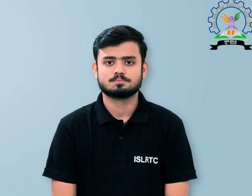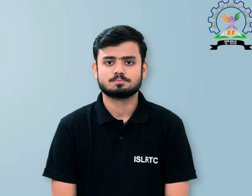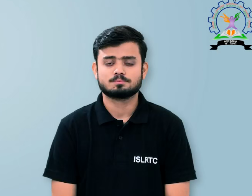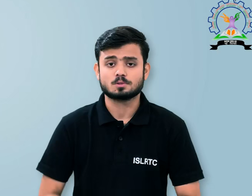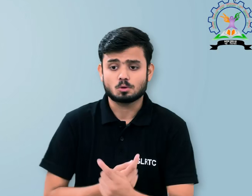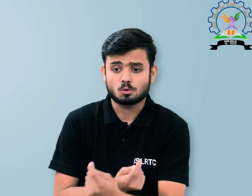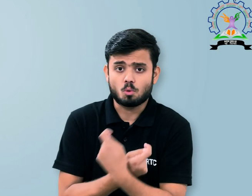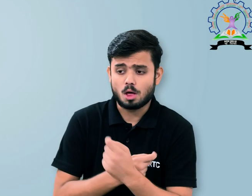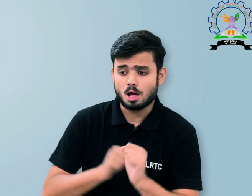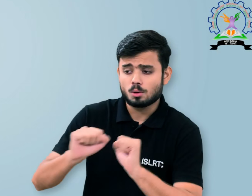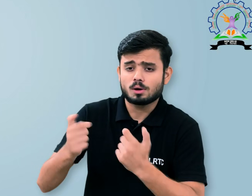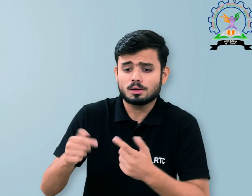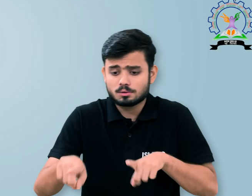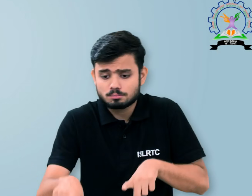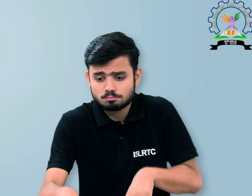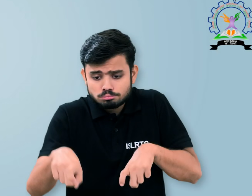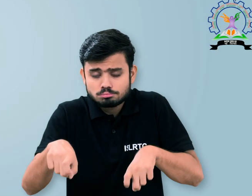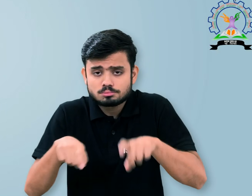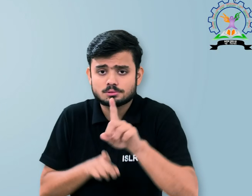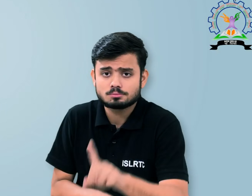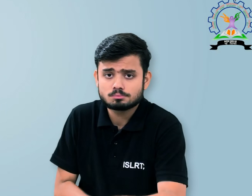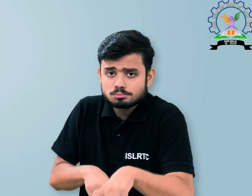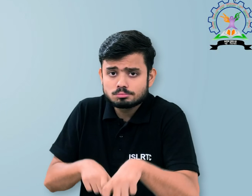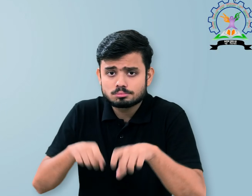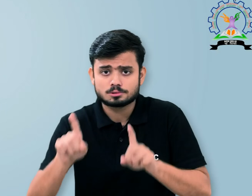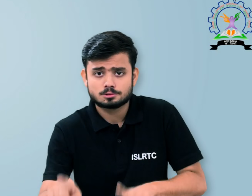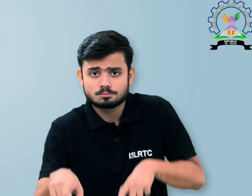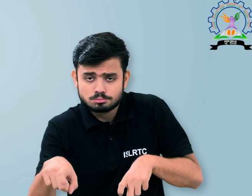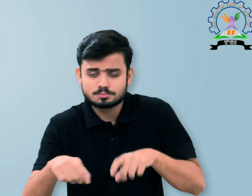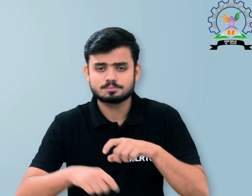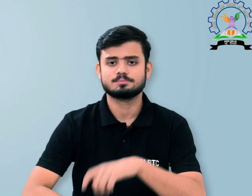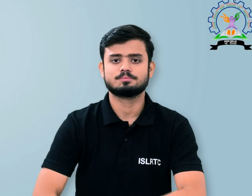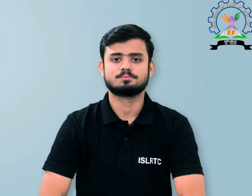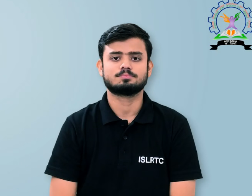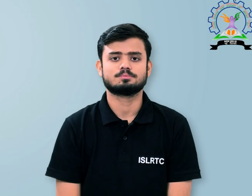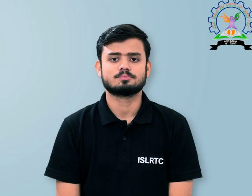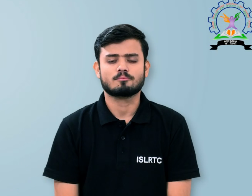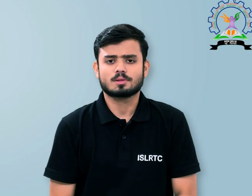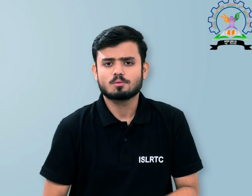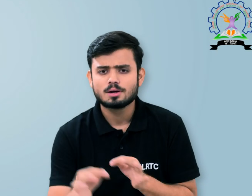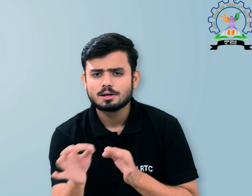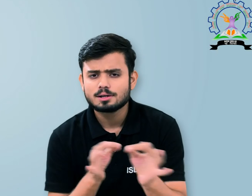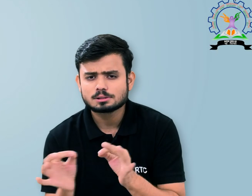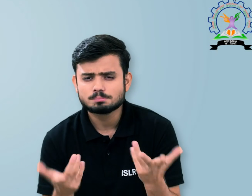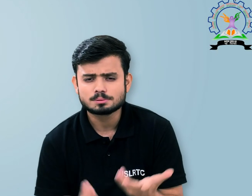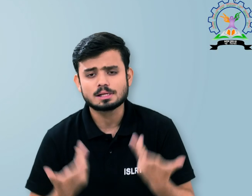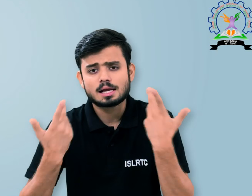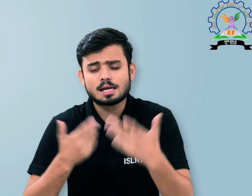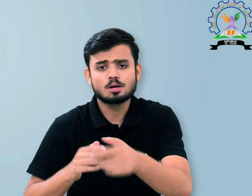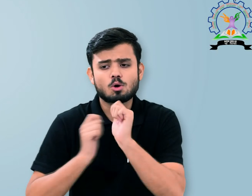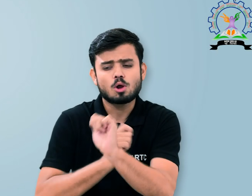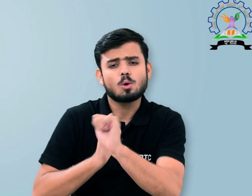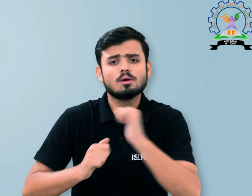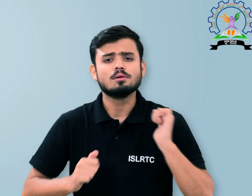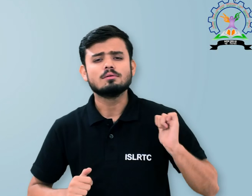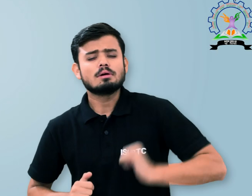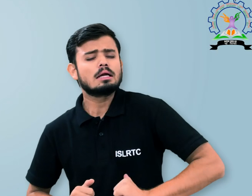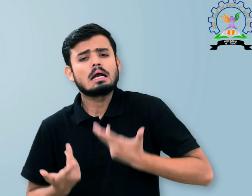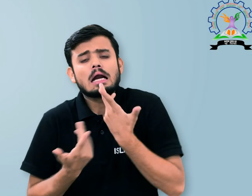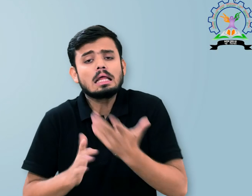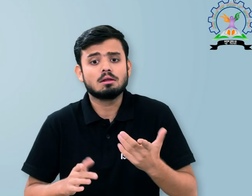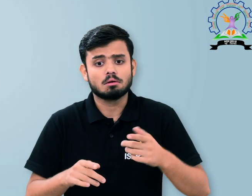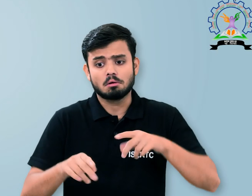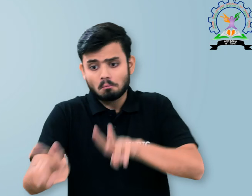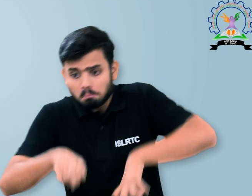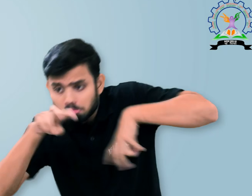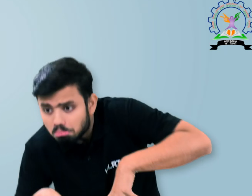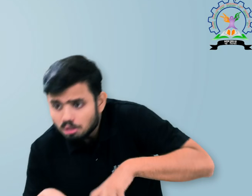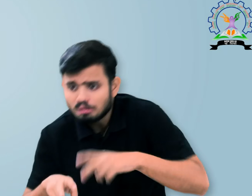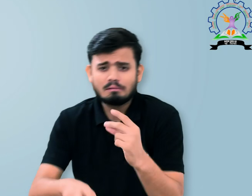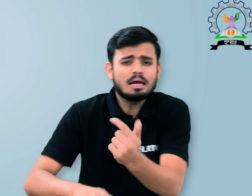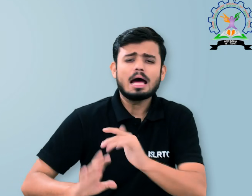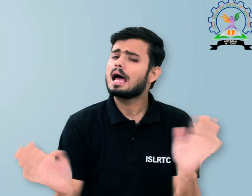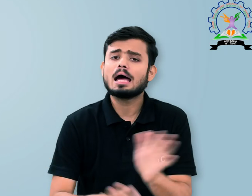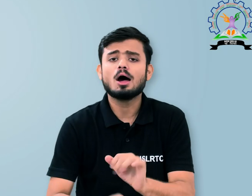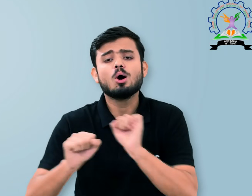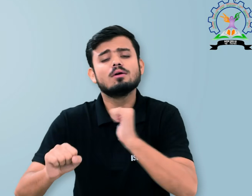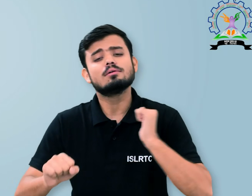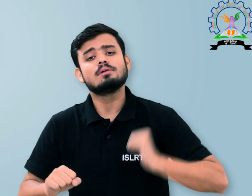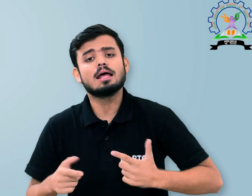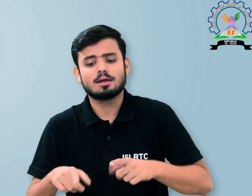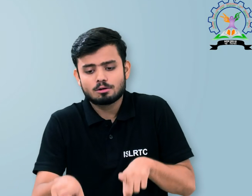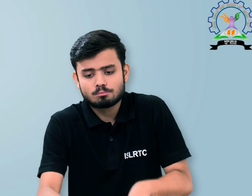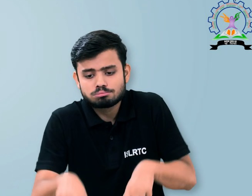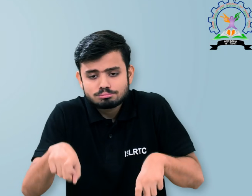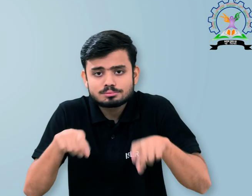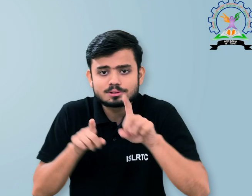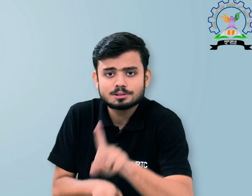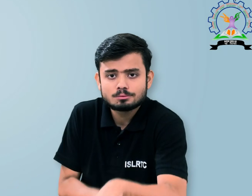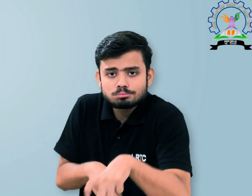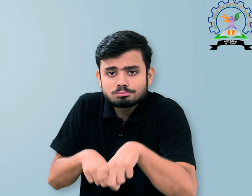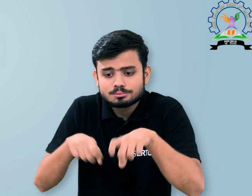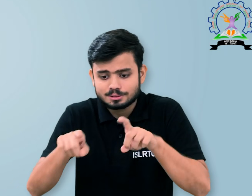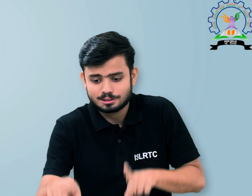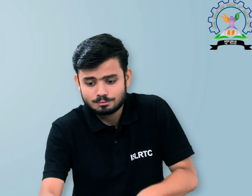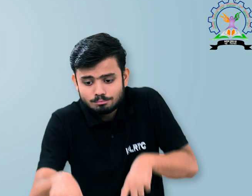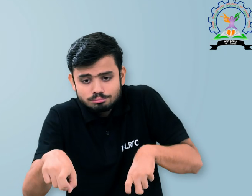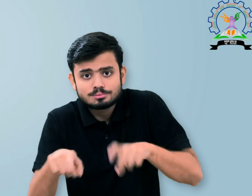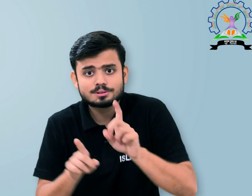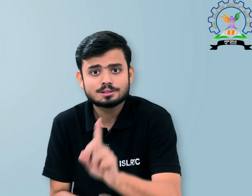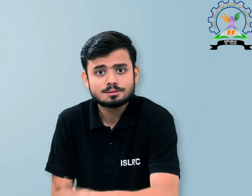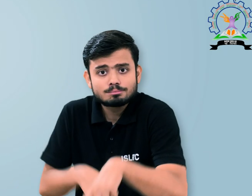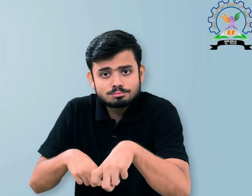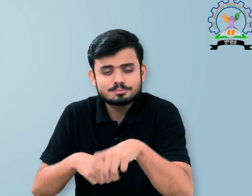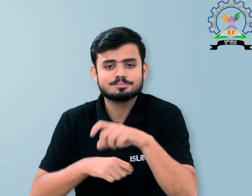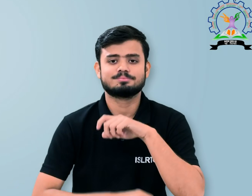Canter The canter is a three-beat gait in horse riding, sitting between a trot and a gallop in terms of speed and control.